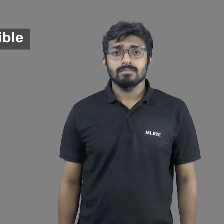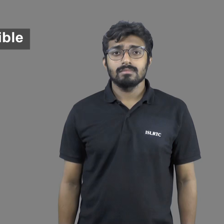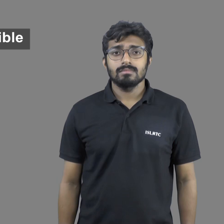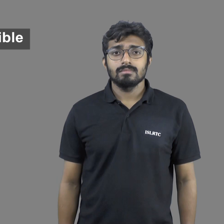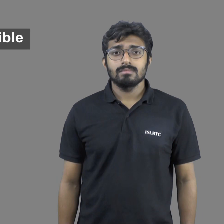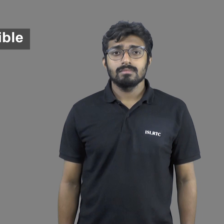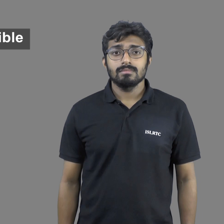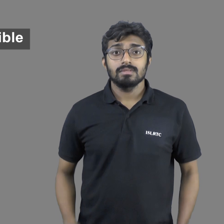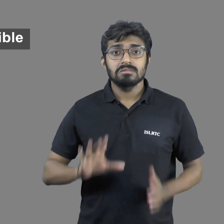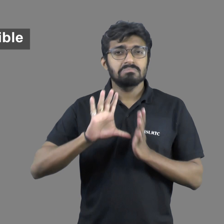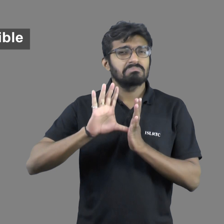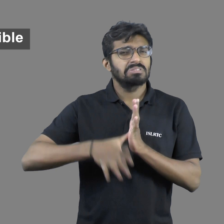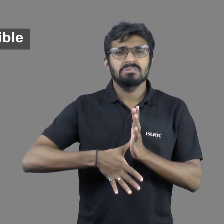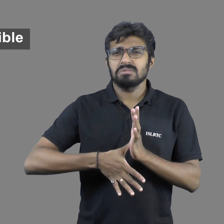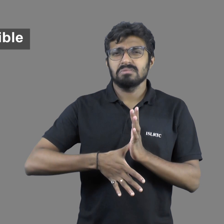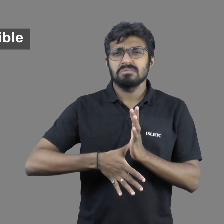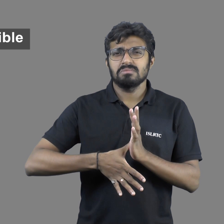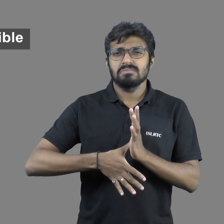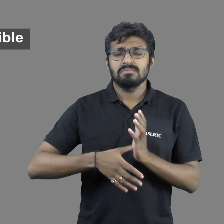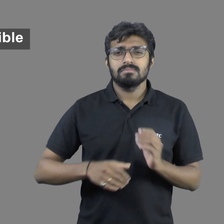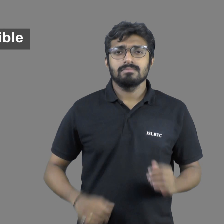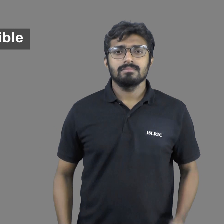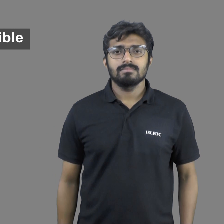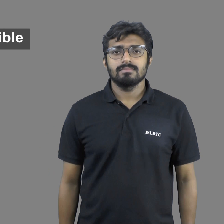Impossible